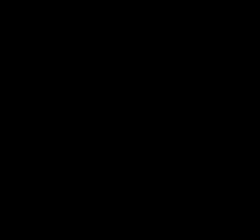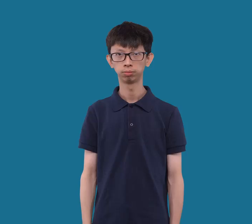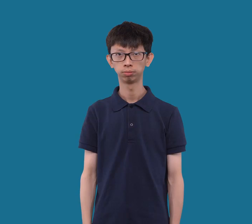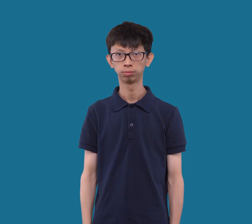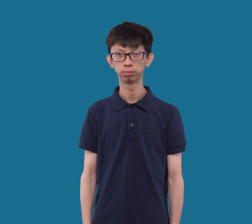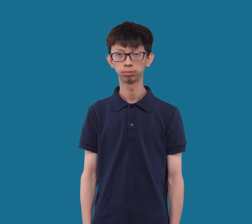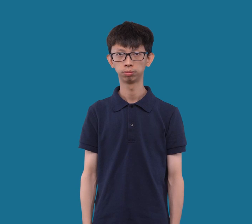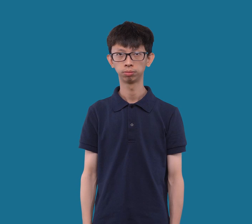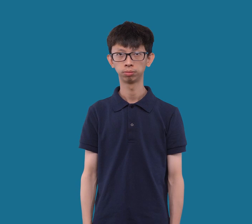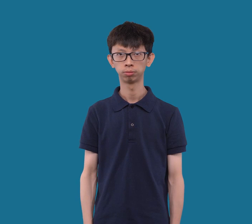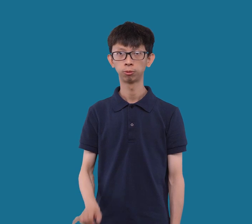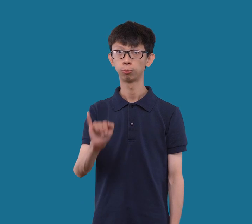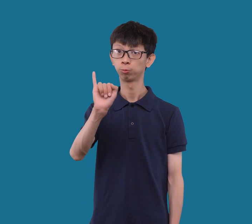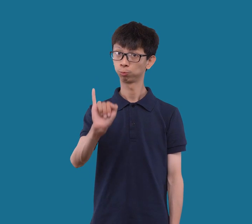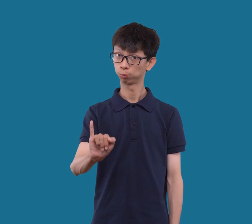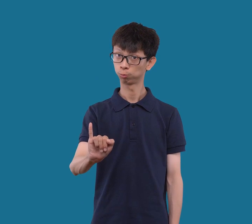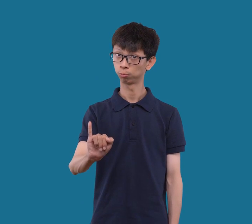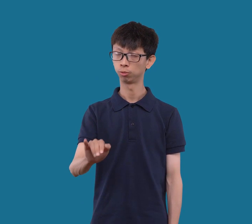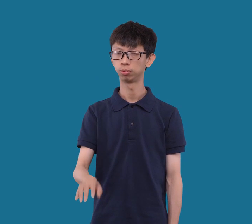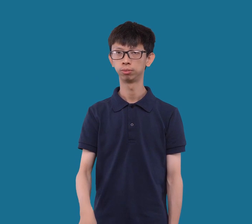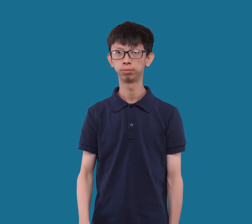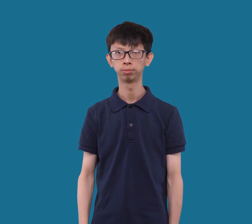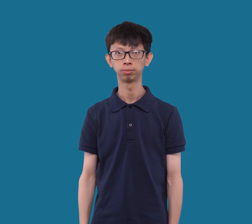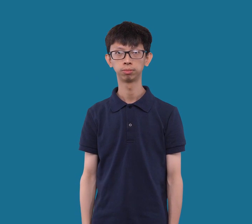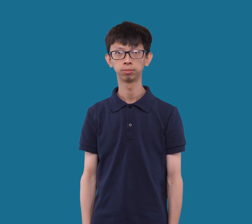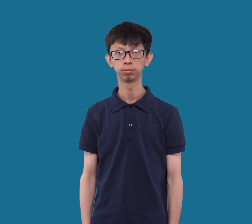em út